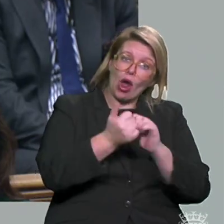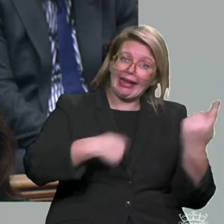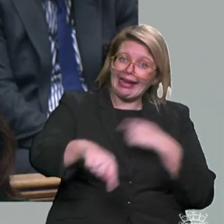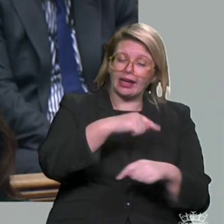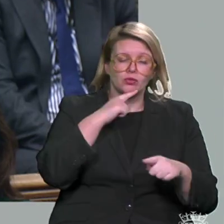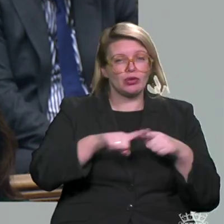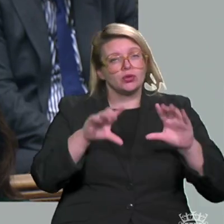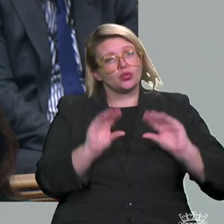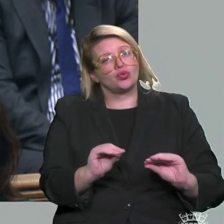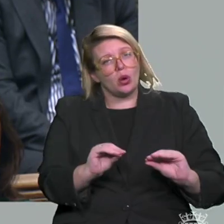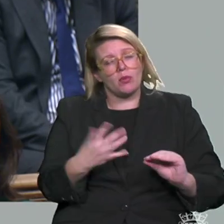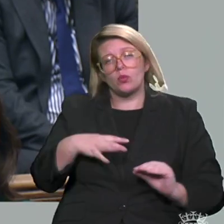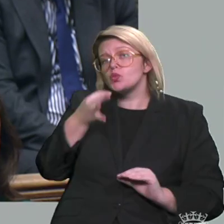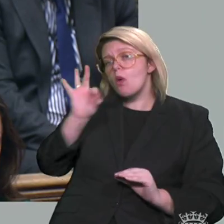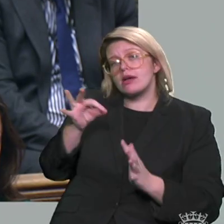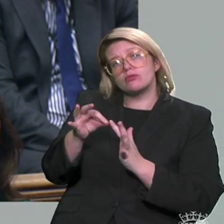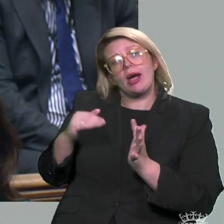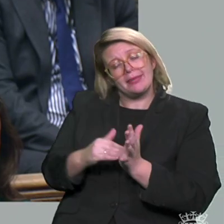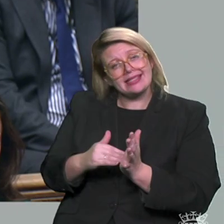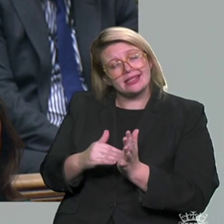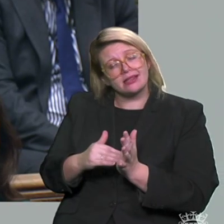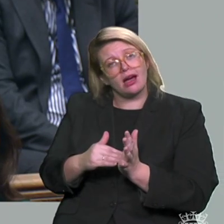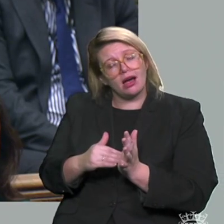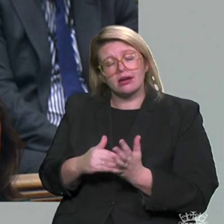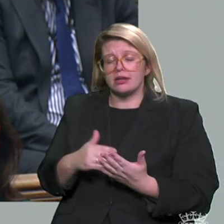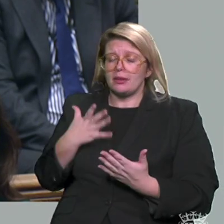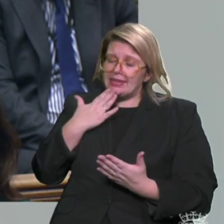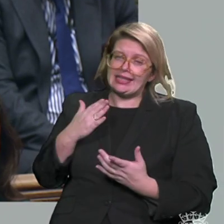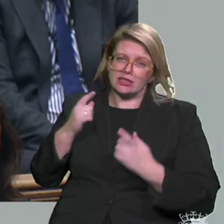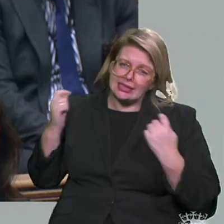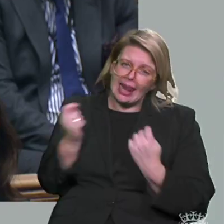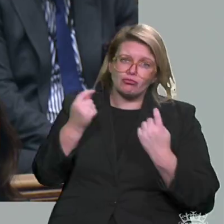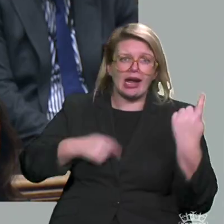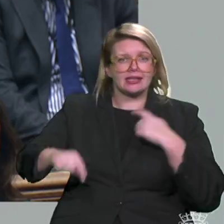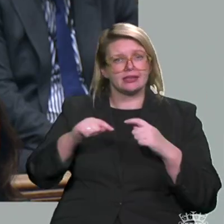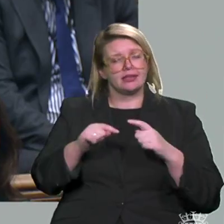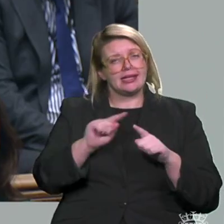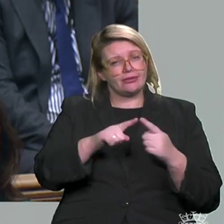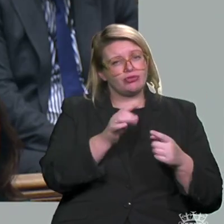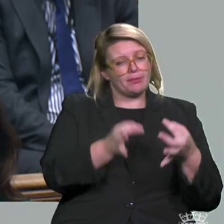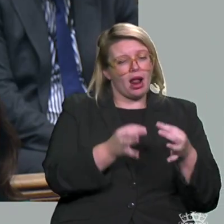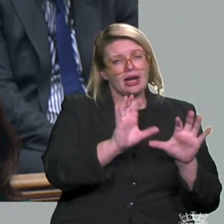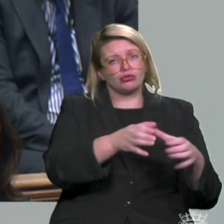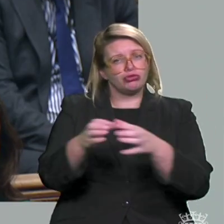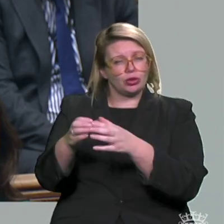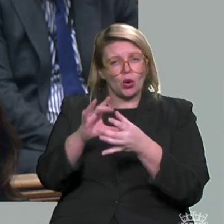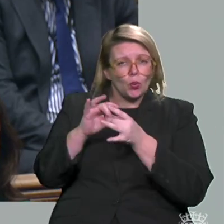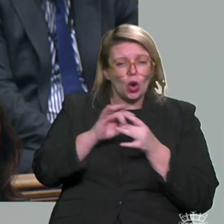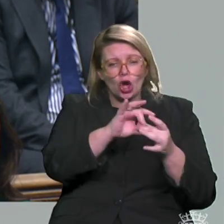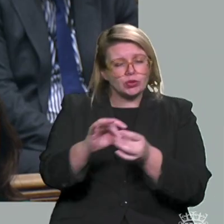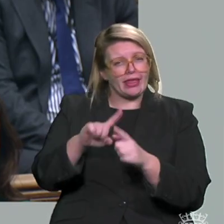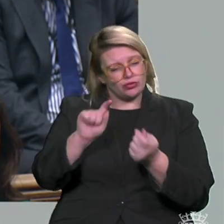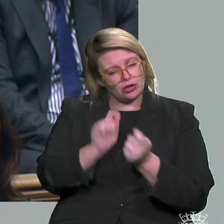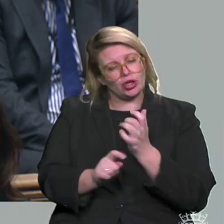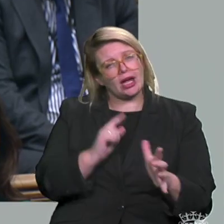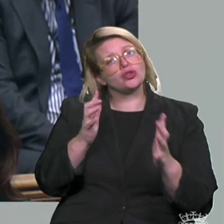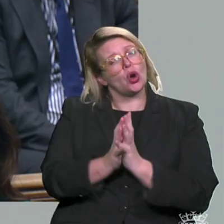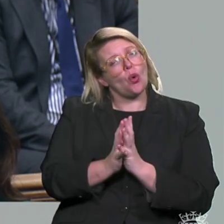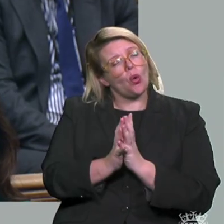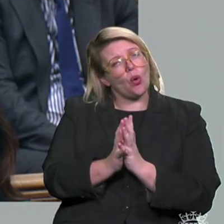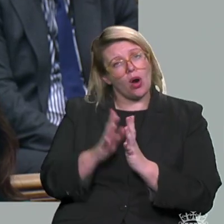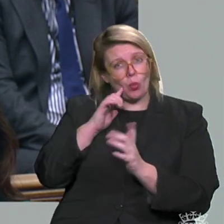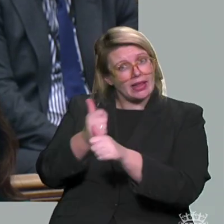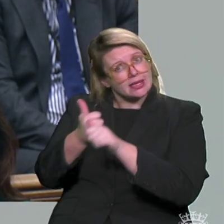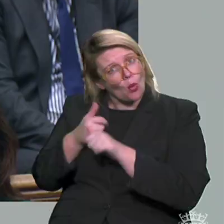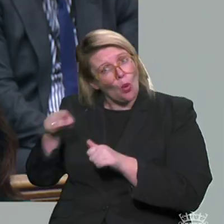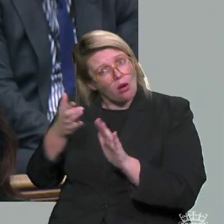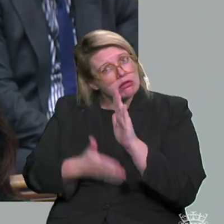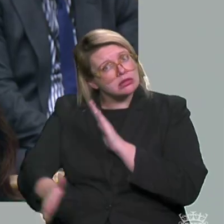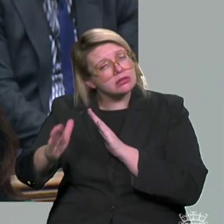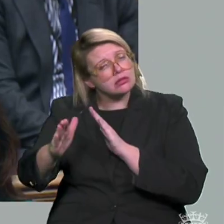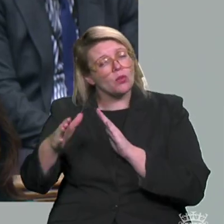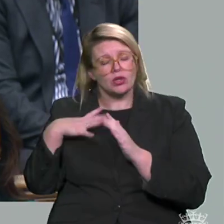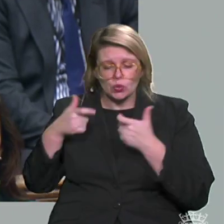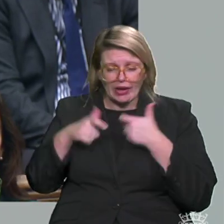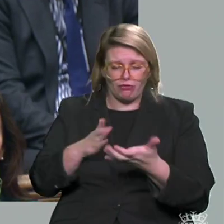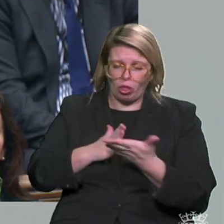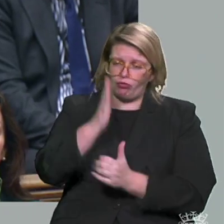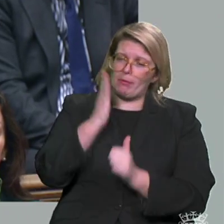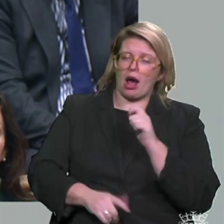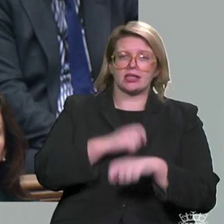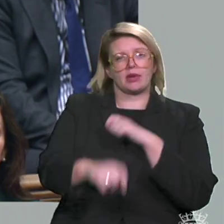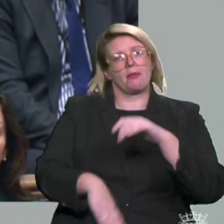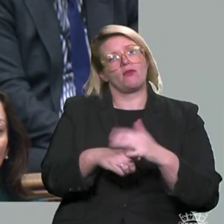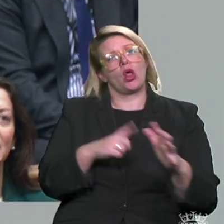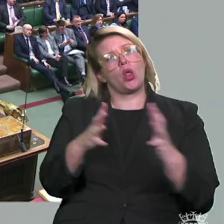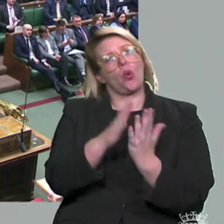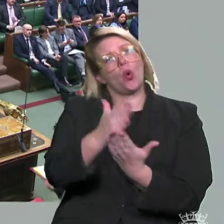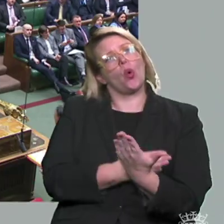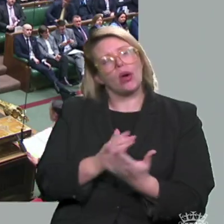Will the Prime Minister join me in celebrating the cross-party work on this important change in the law and, by personally supporting its aims and objectives, will he ensure its continued safe passage through Parliament?